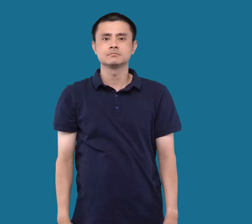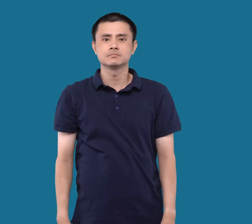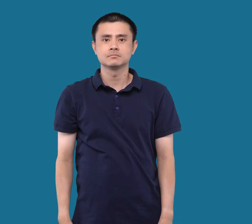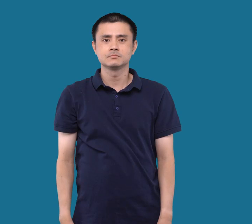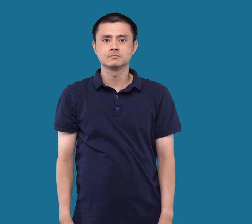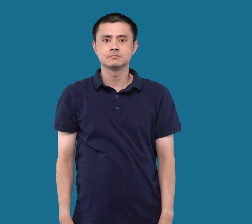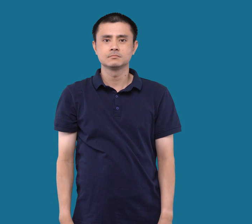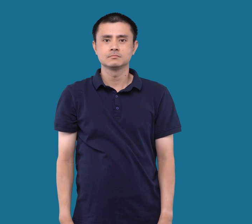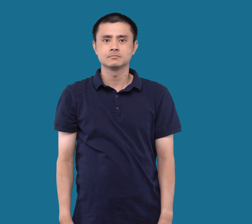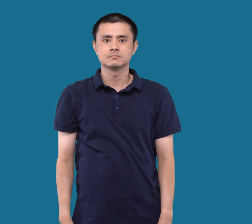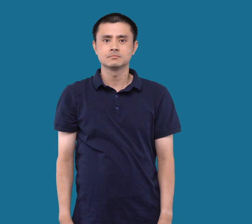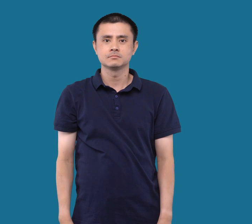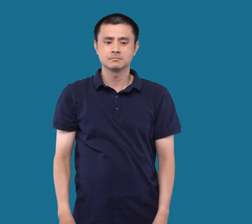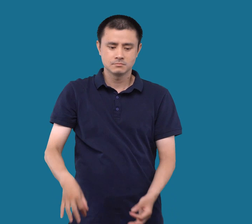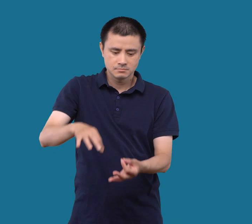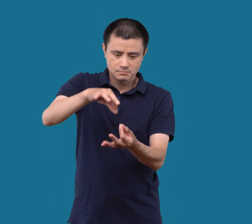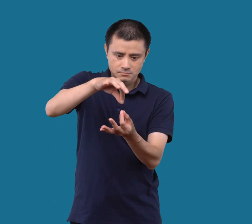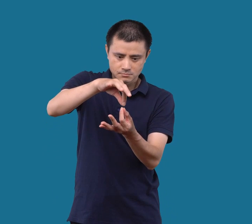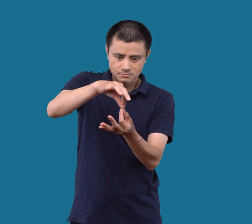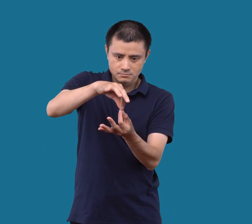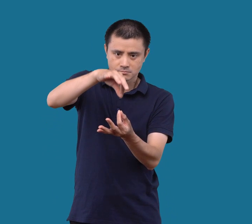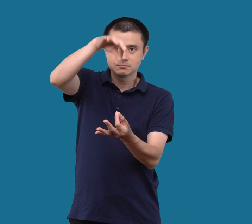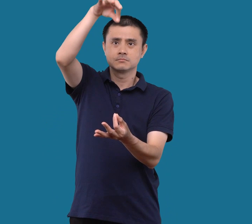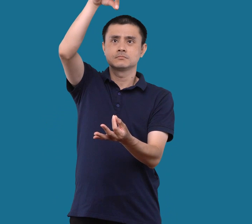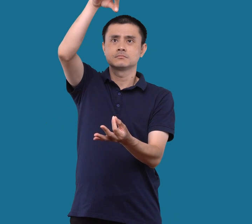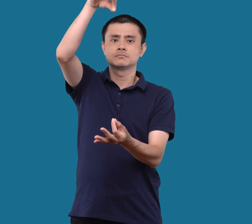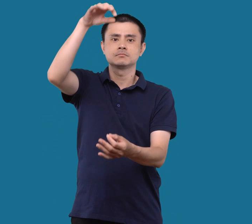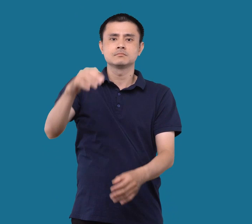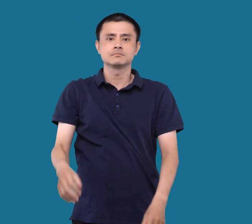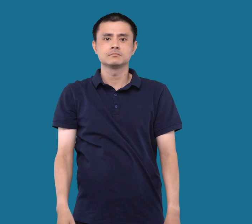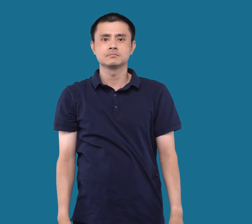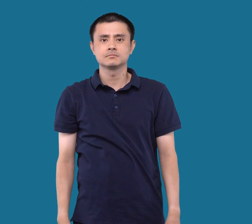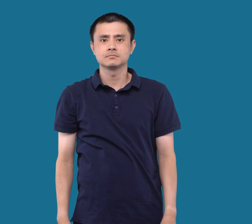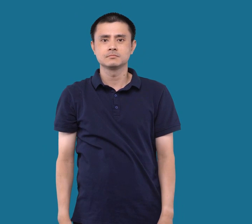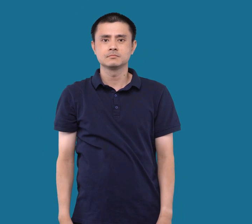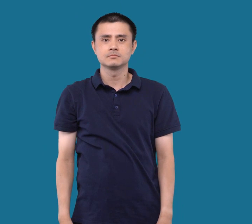chiều cao